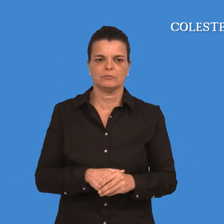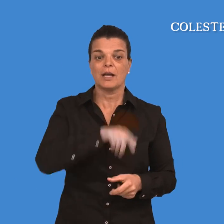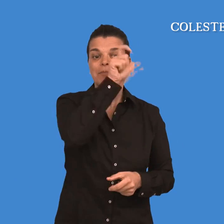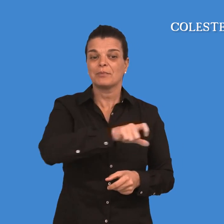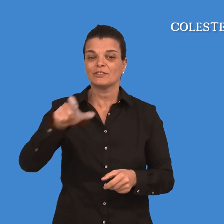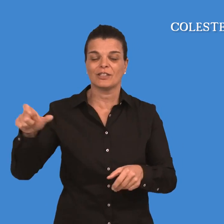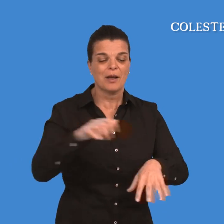persona